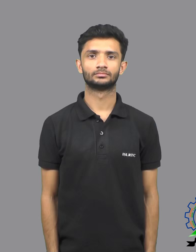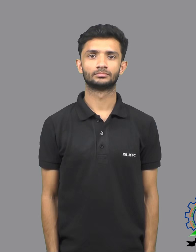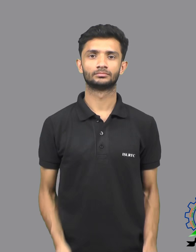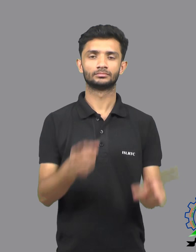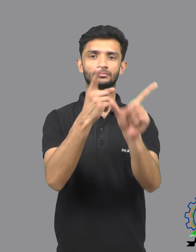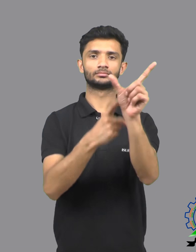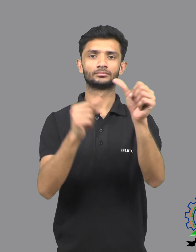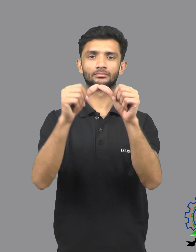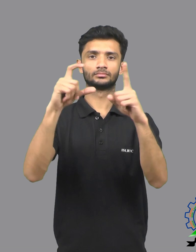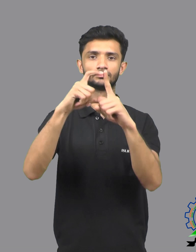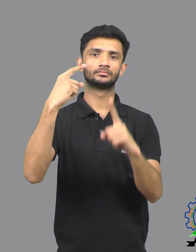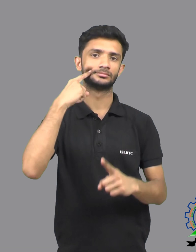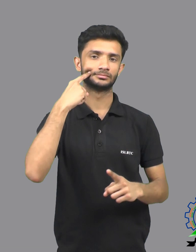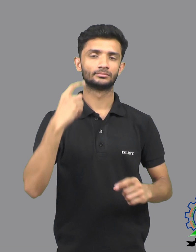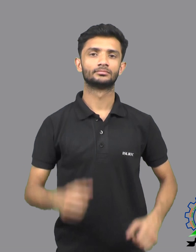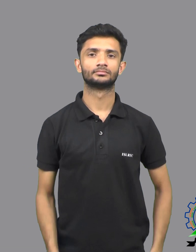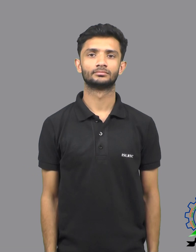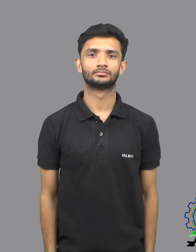Youth Association of the Deaf (India)